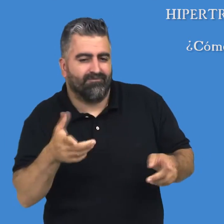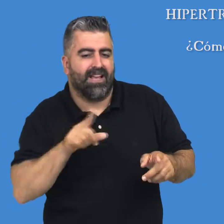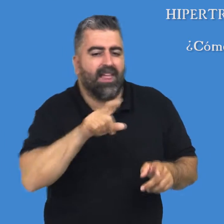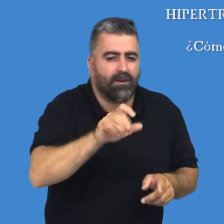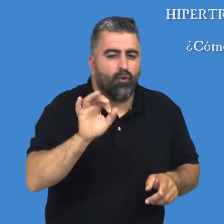cancer